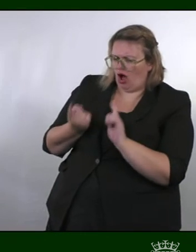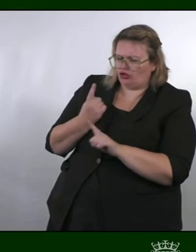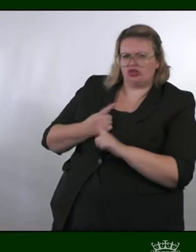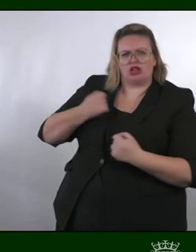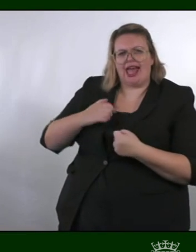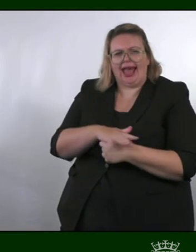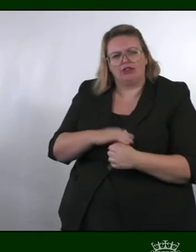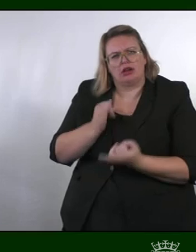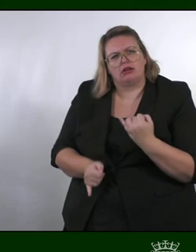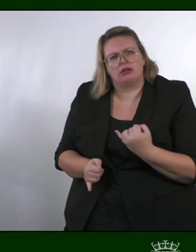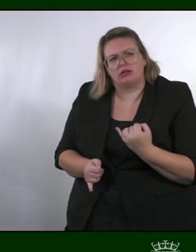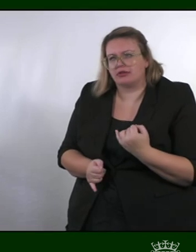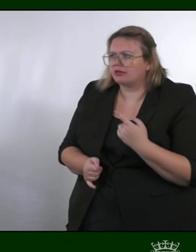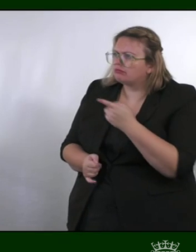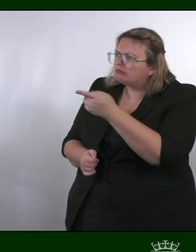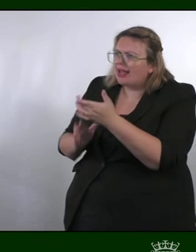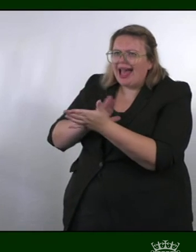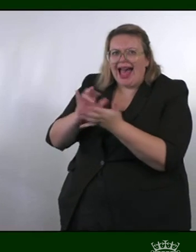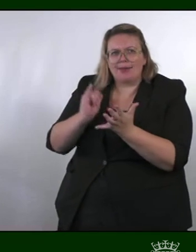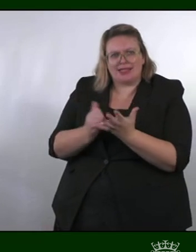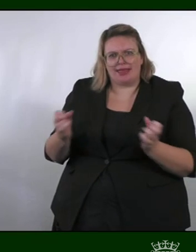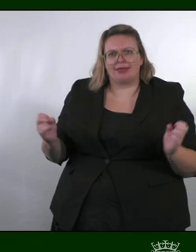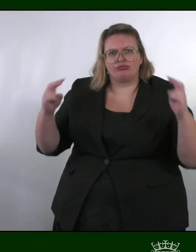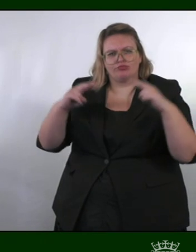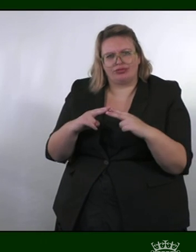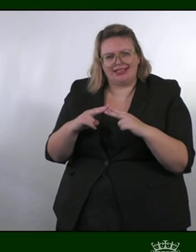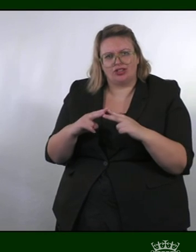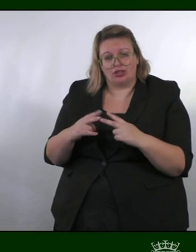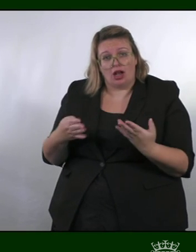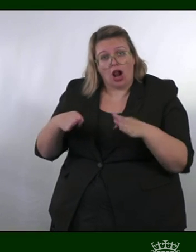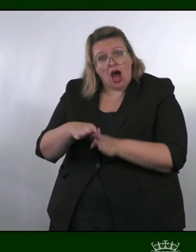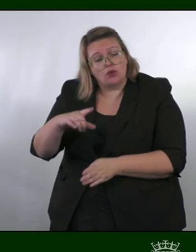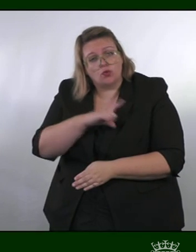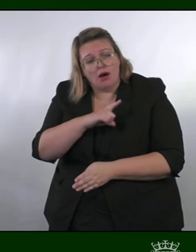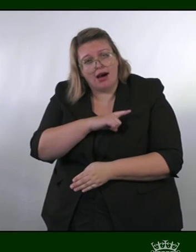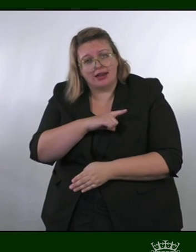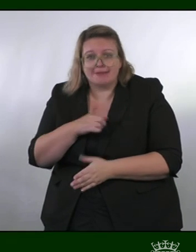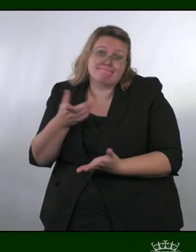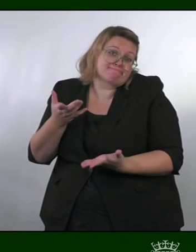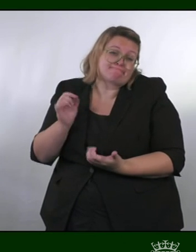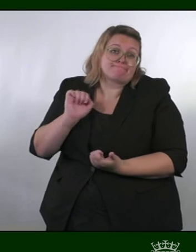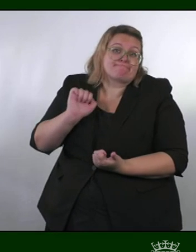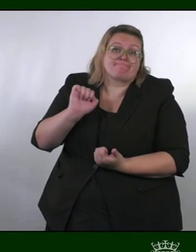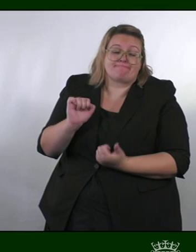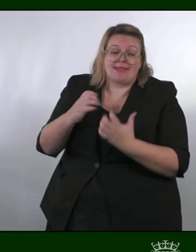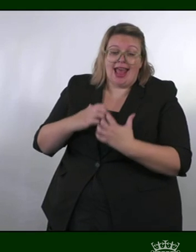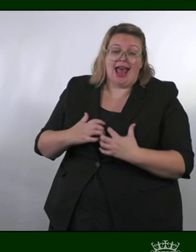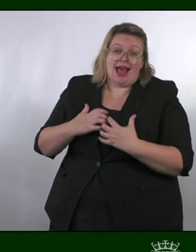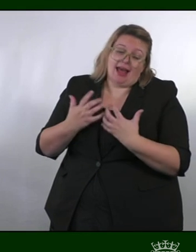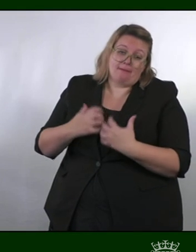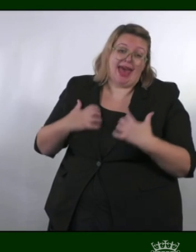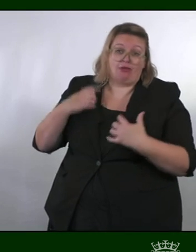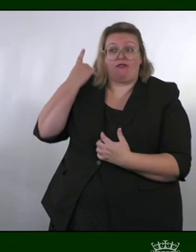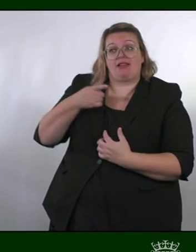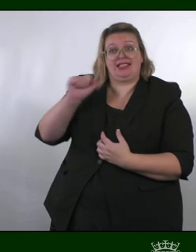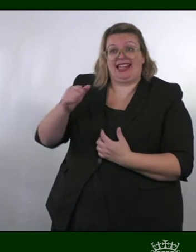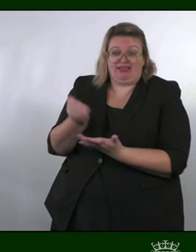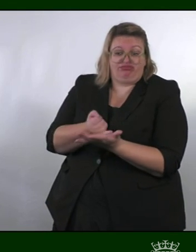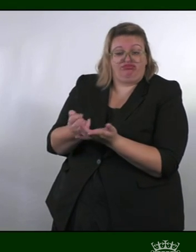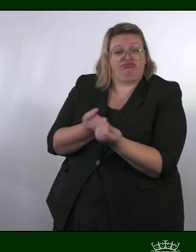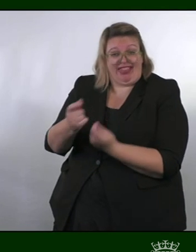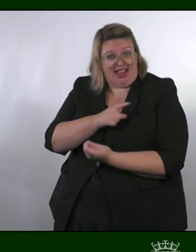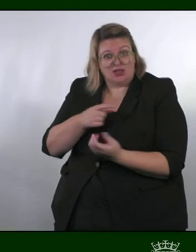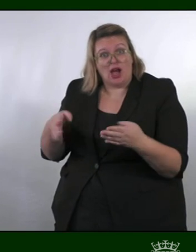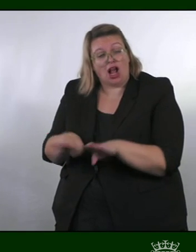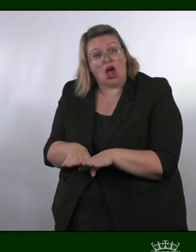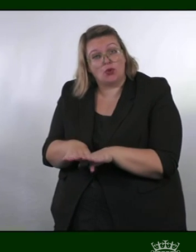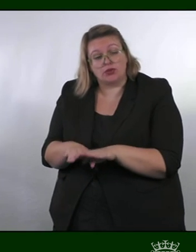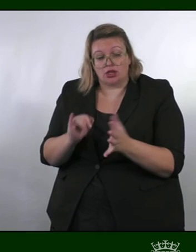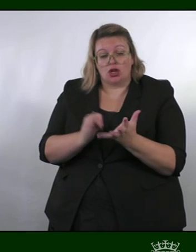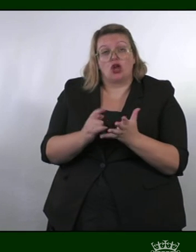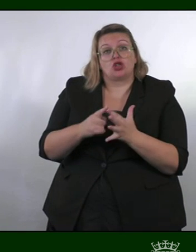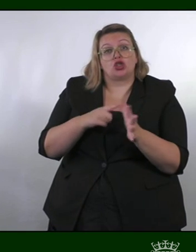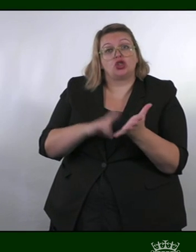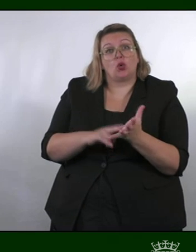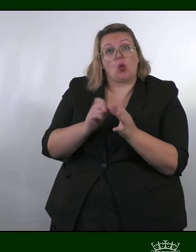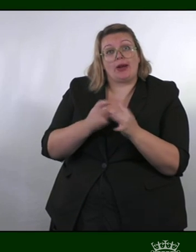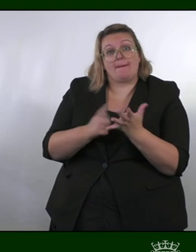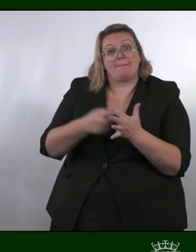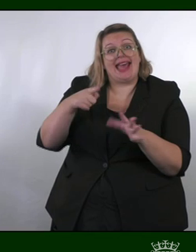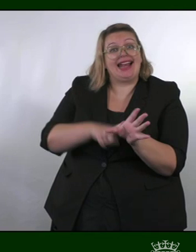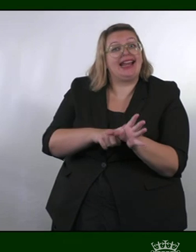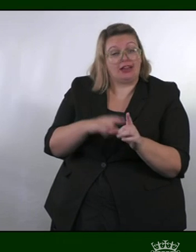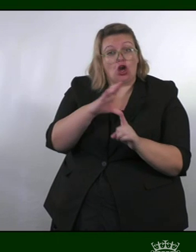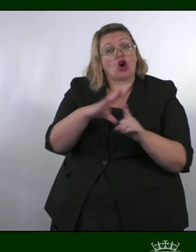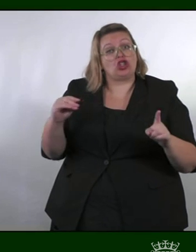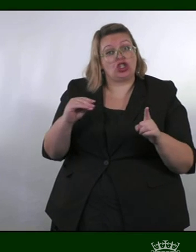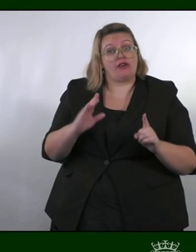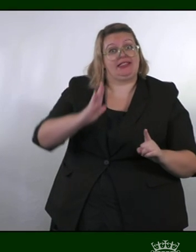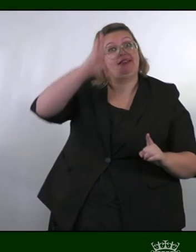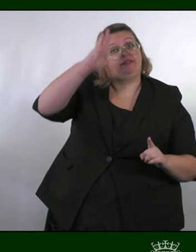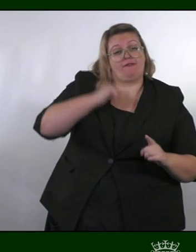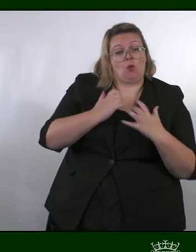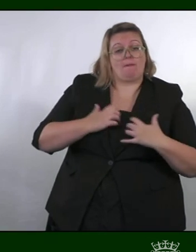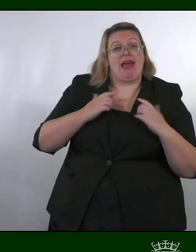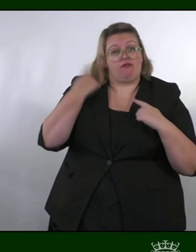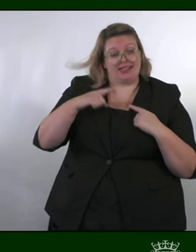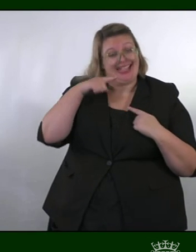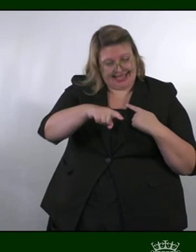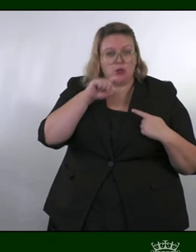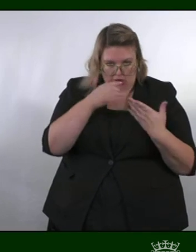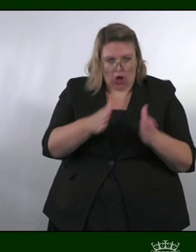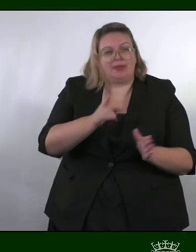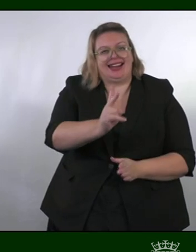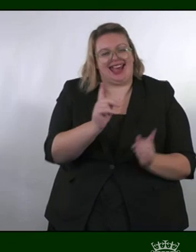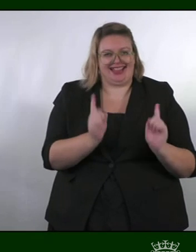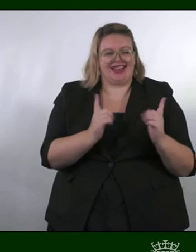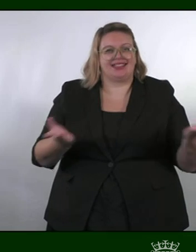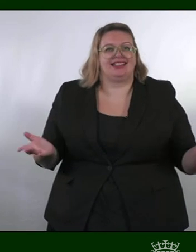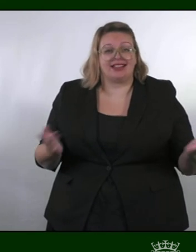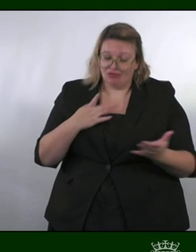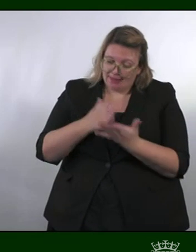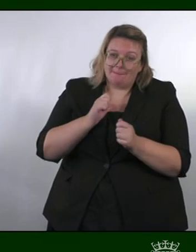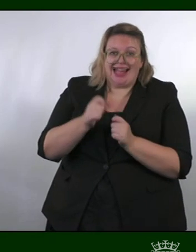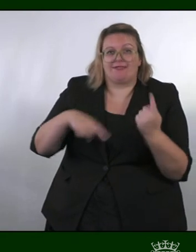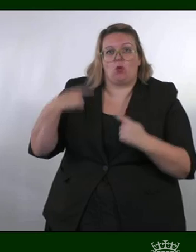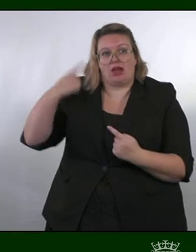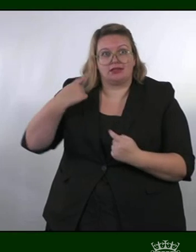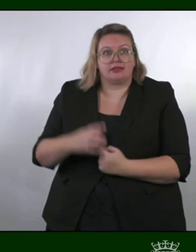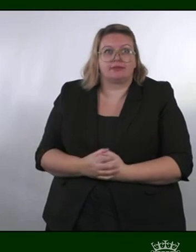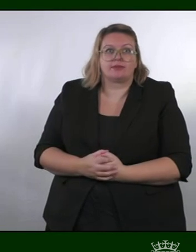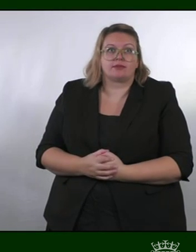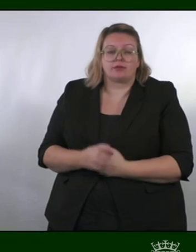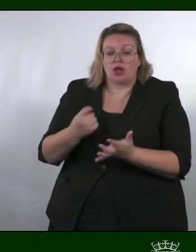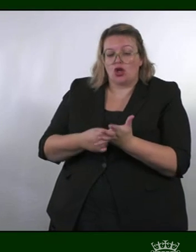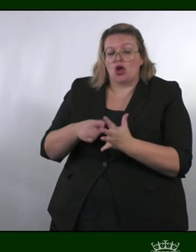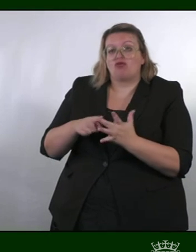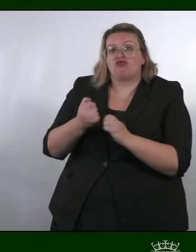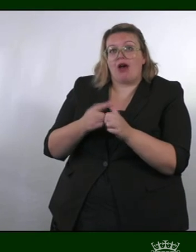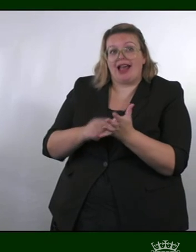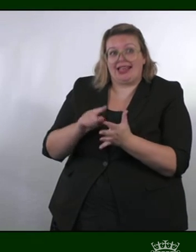I can confirm that Hammersmith bridge has been closed thanks entirely to the incompetence of the current Labour Mayor of London, and that Shaun Bailey, the Conservative candidate, is going to reopen it, which is the best thing possible.